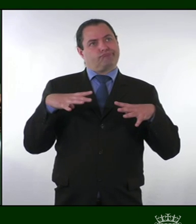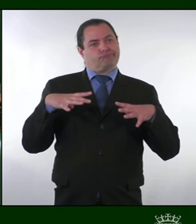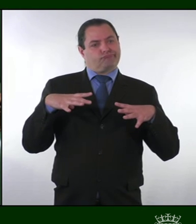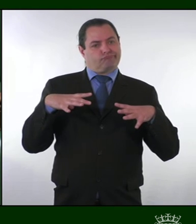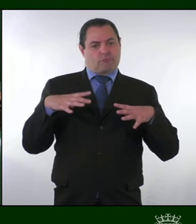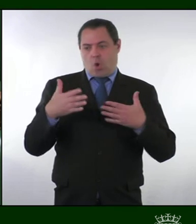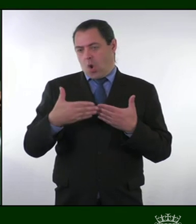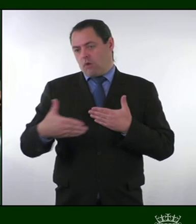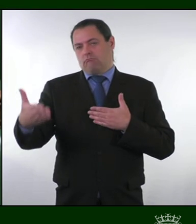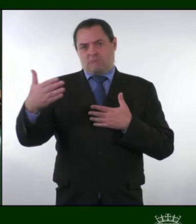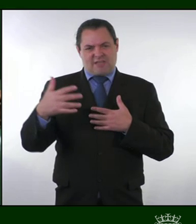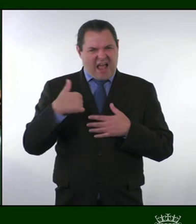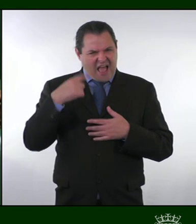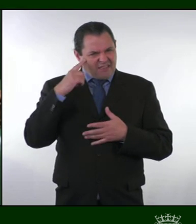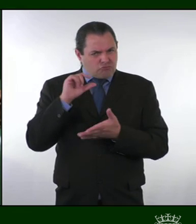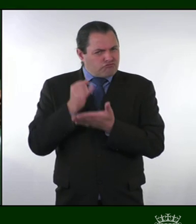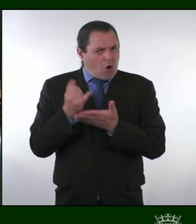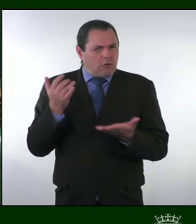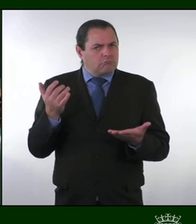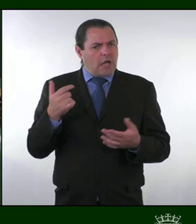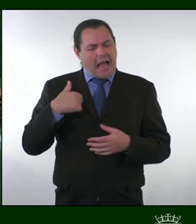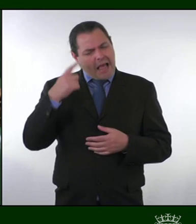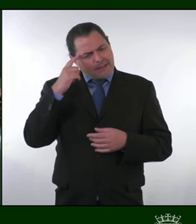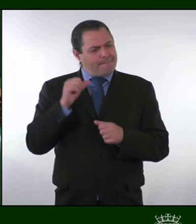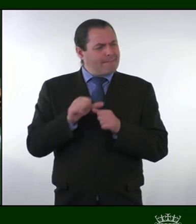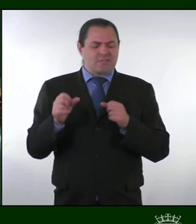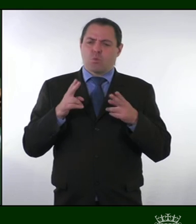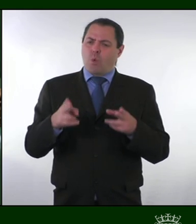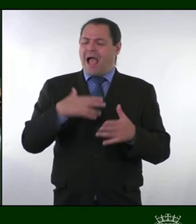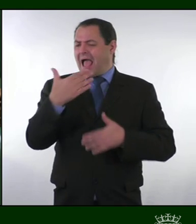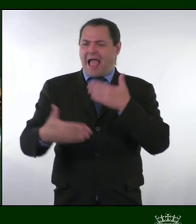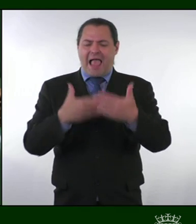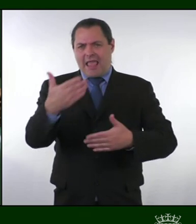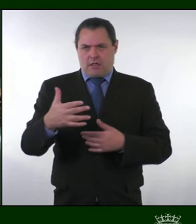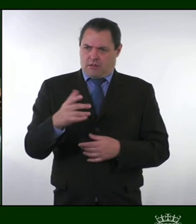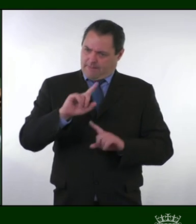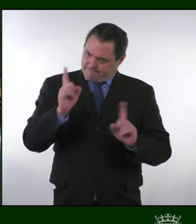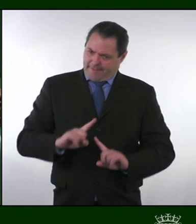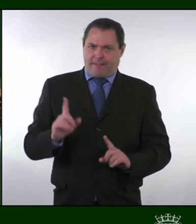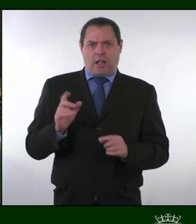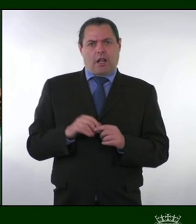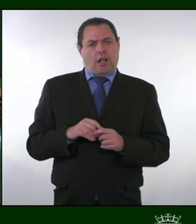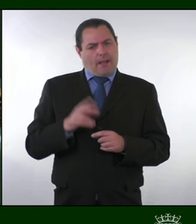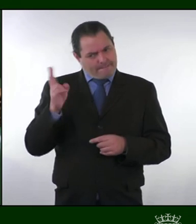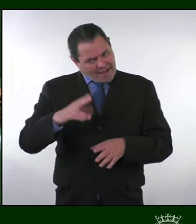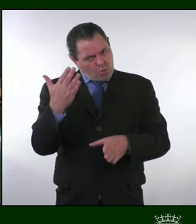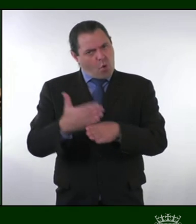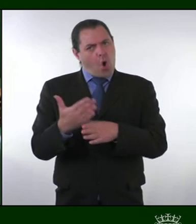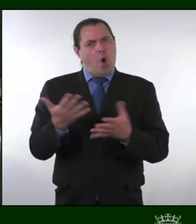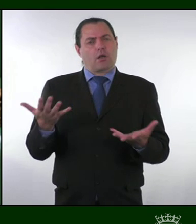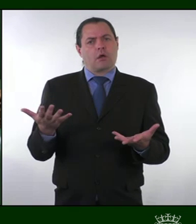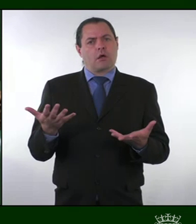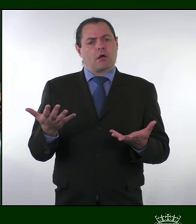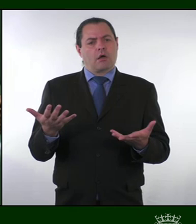I do not think that is the right thing. I think the best way forward for our country is, as far as we possibly can, to get people back into work.